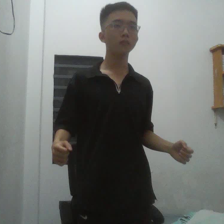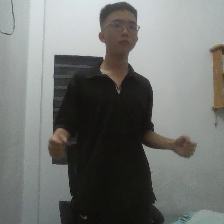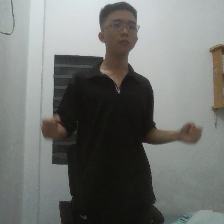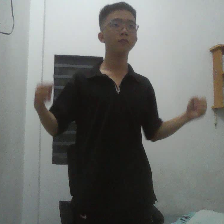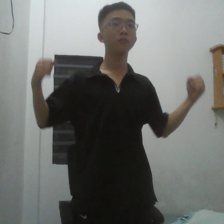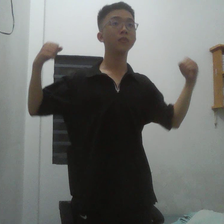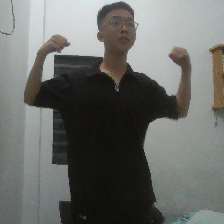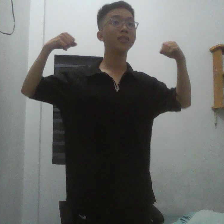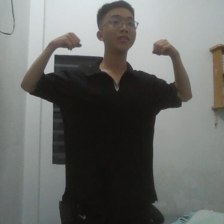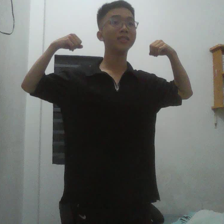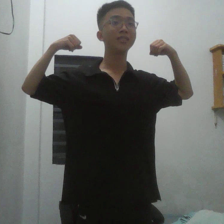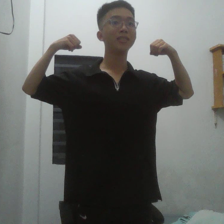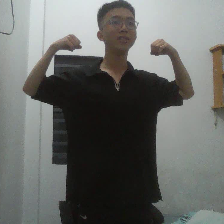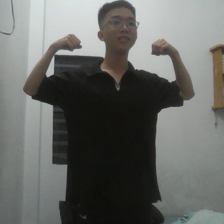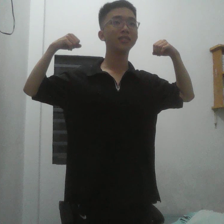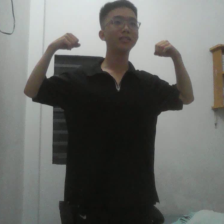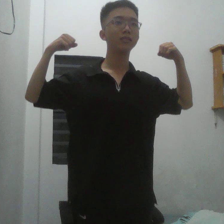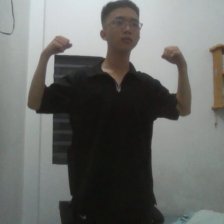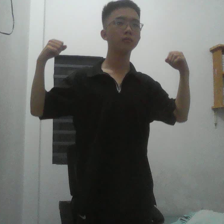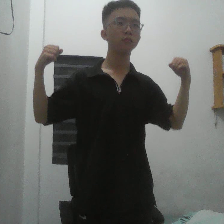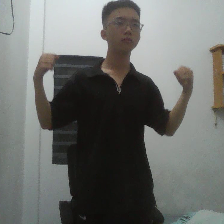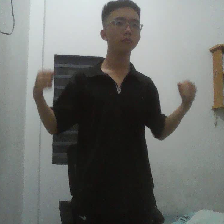minh khoe